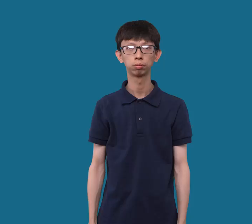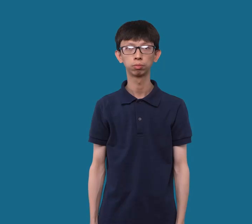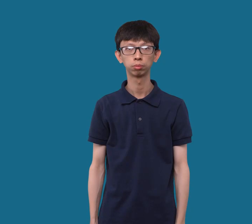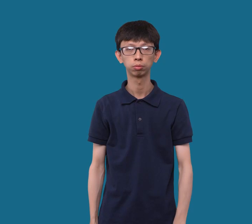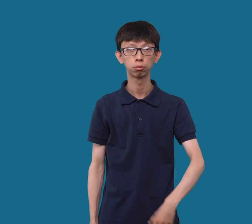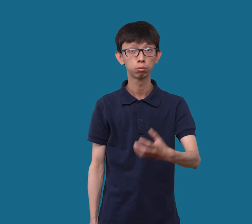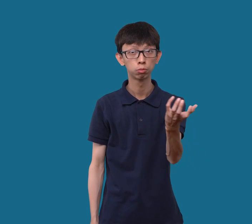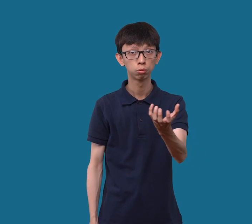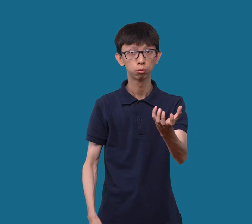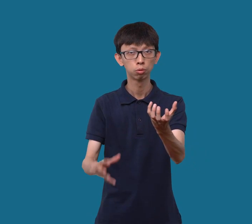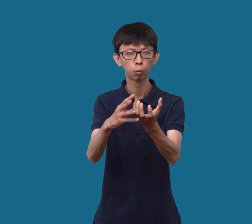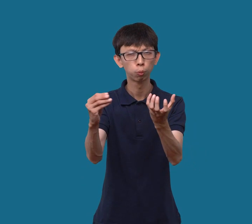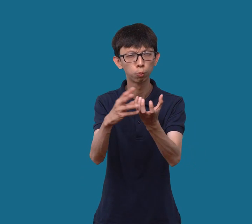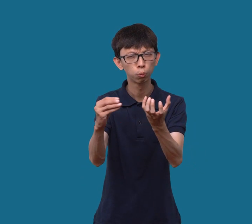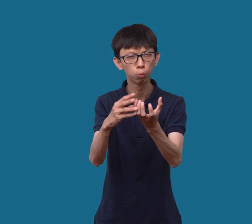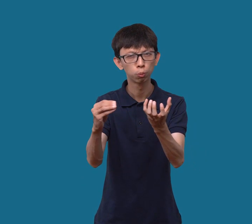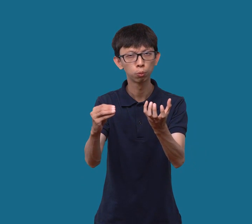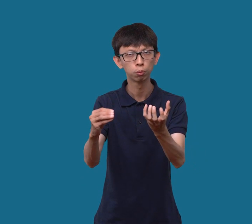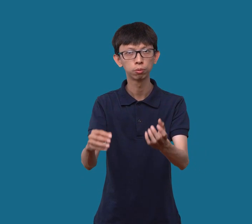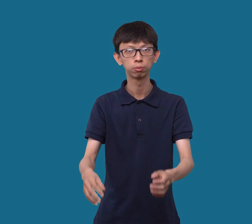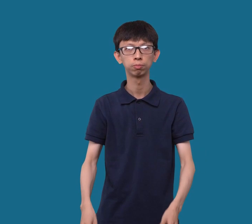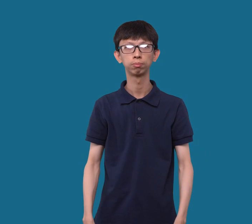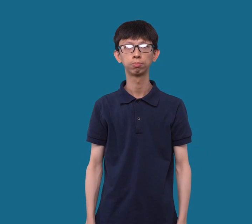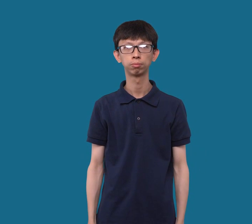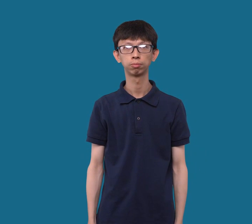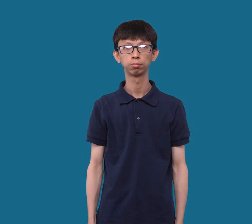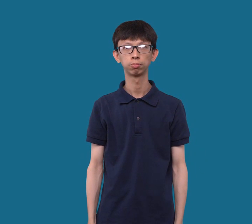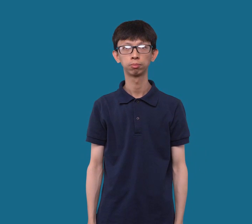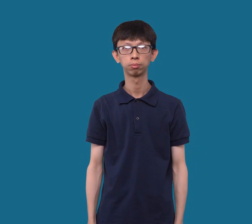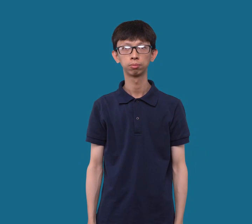bơm nước